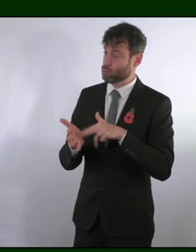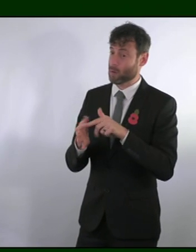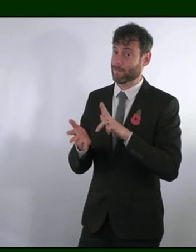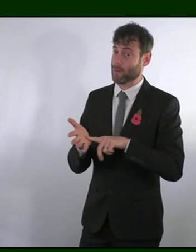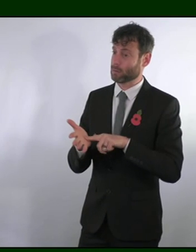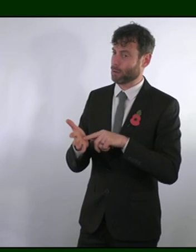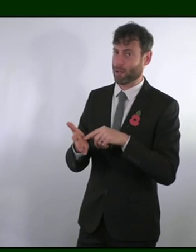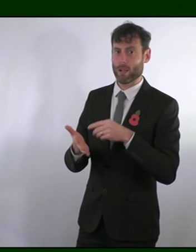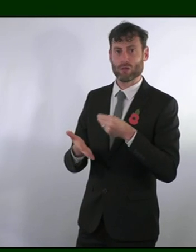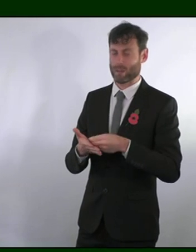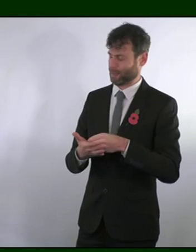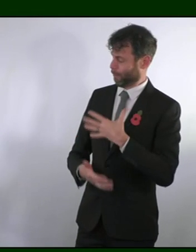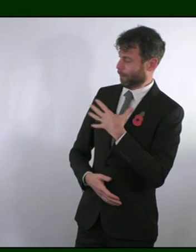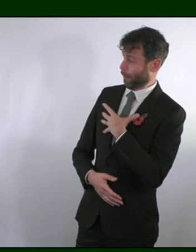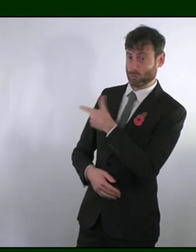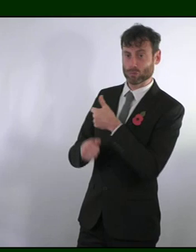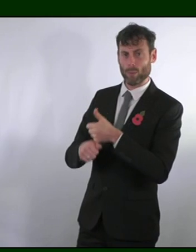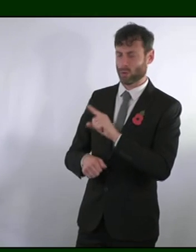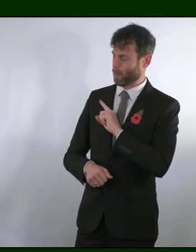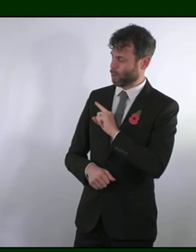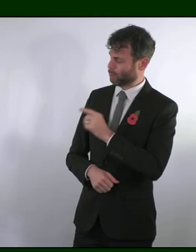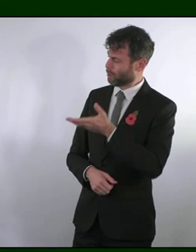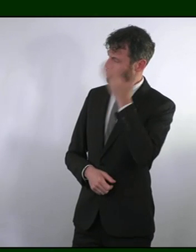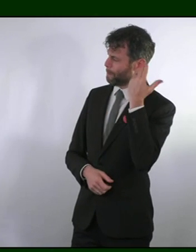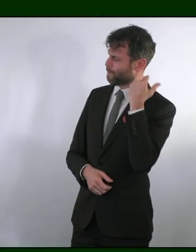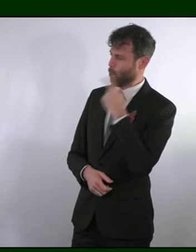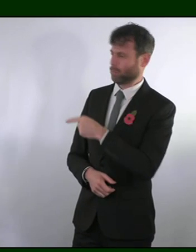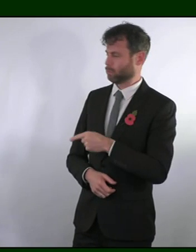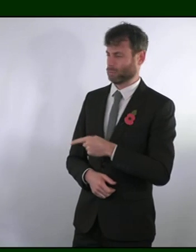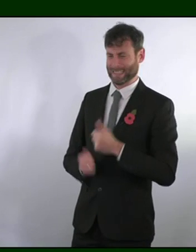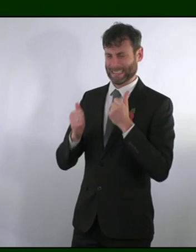He was opposed to it at the last election.